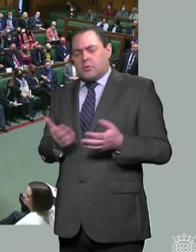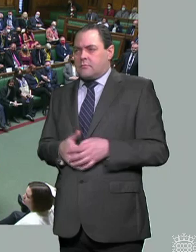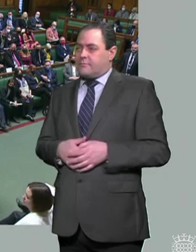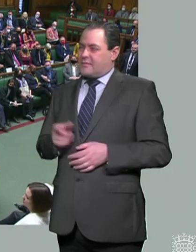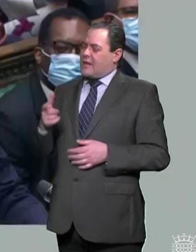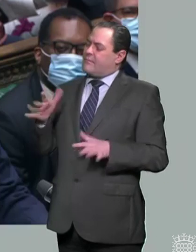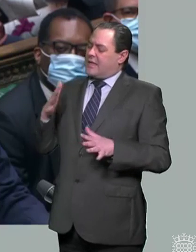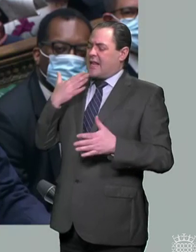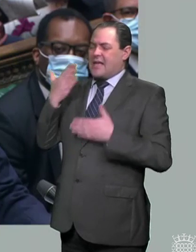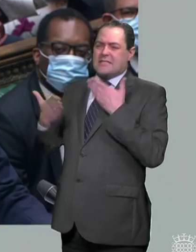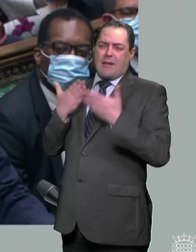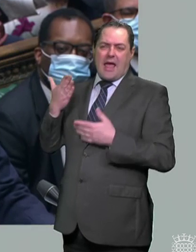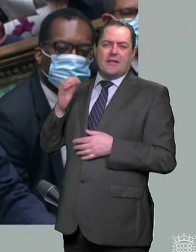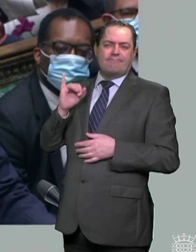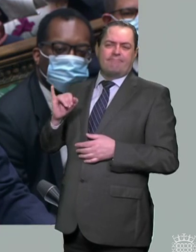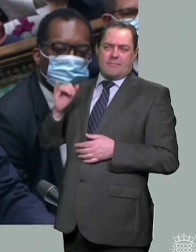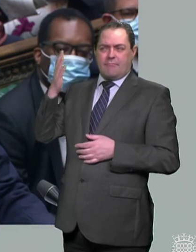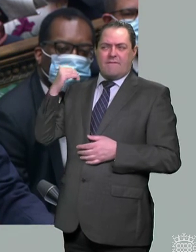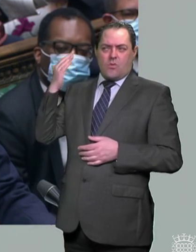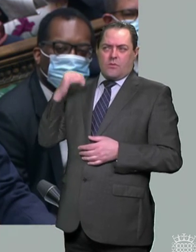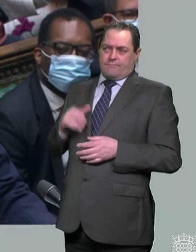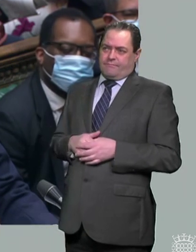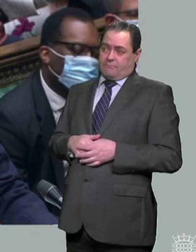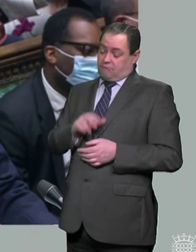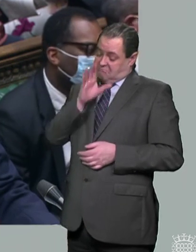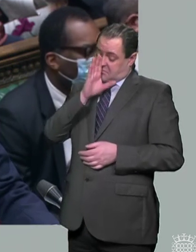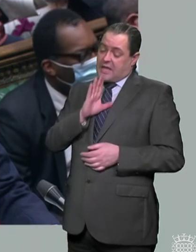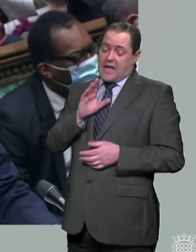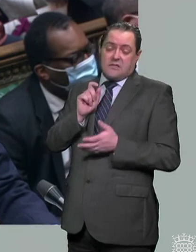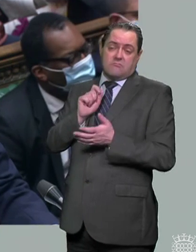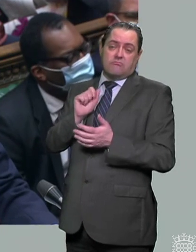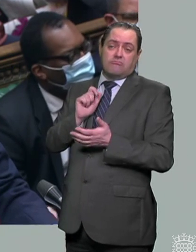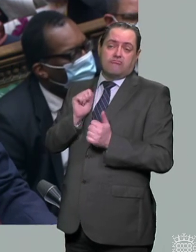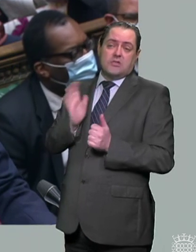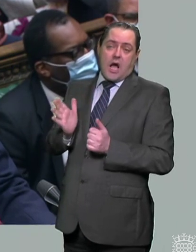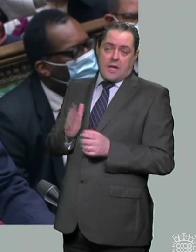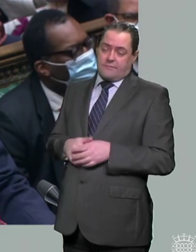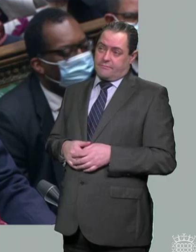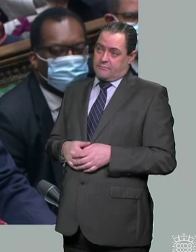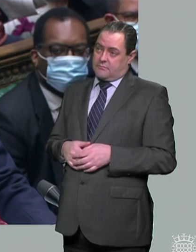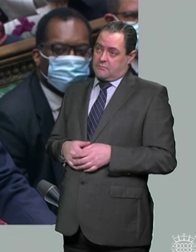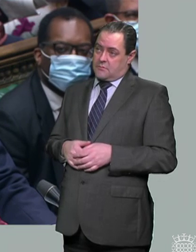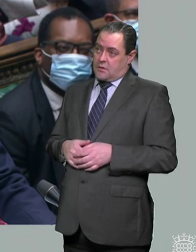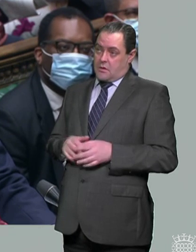I explained that sad matter on the Floor of the House.